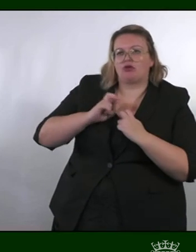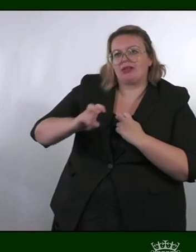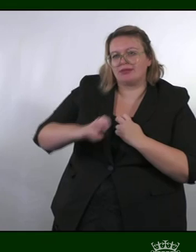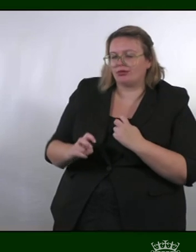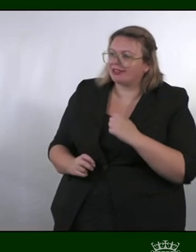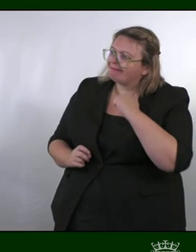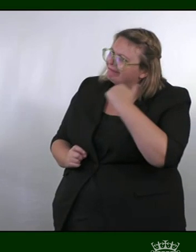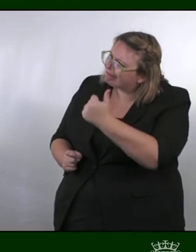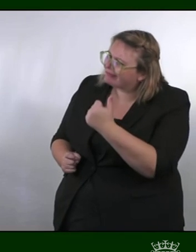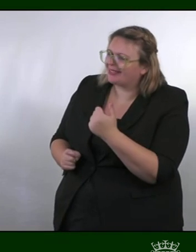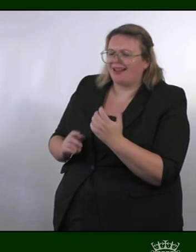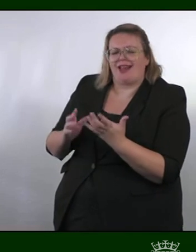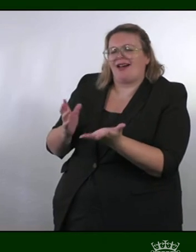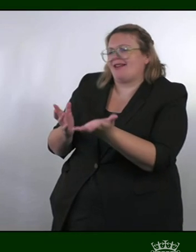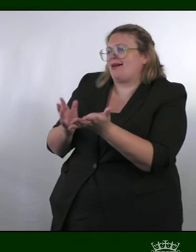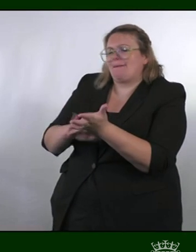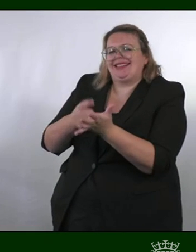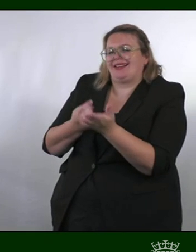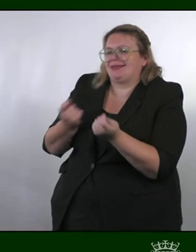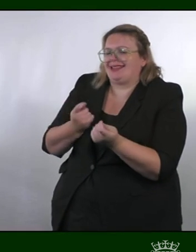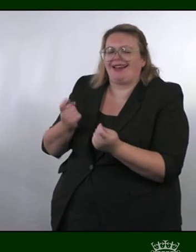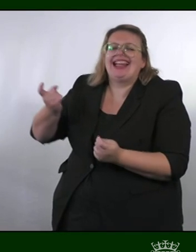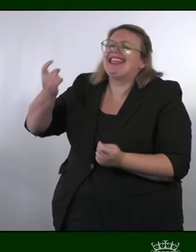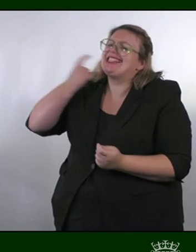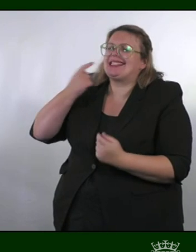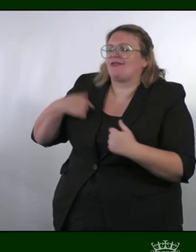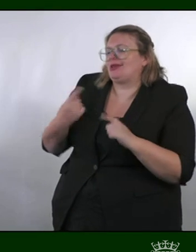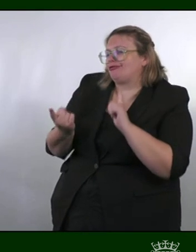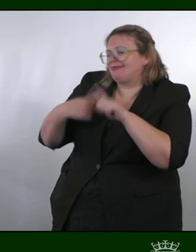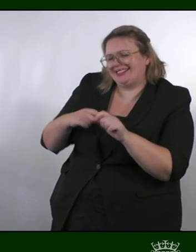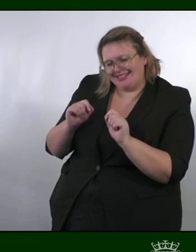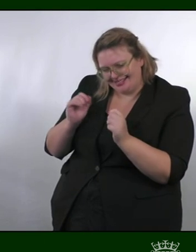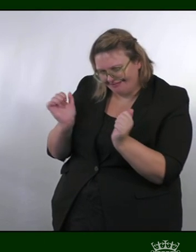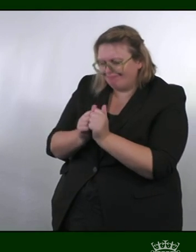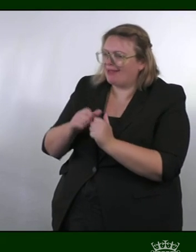That is an easy commitment for me to make, and I am delighted to do so.